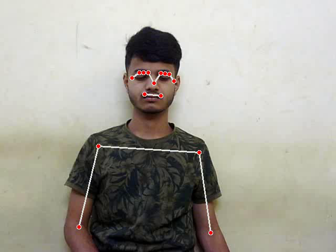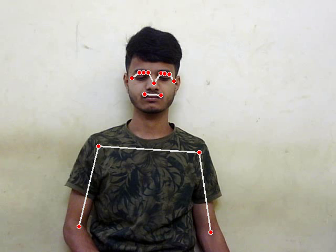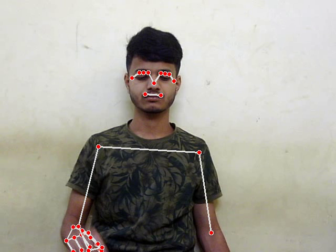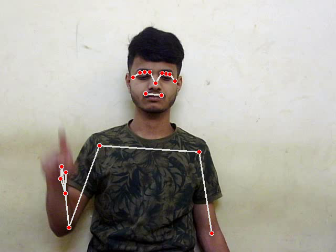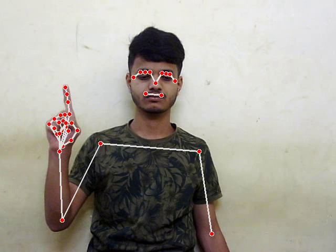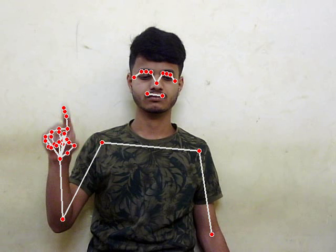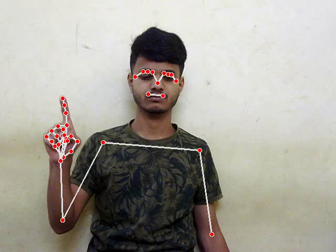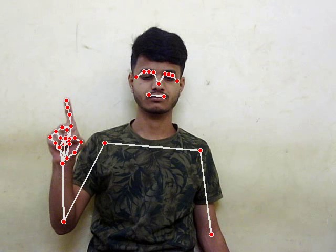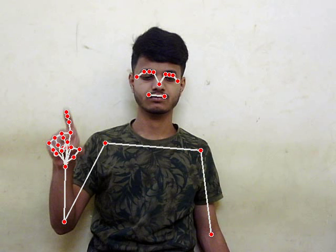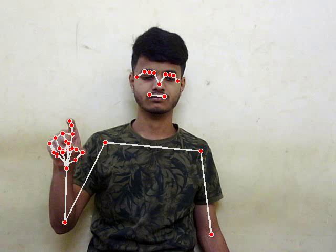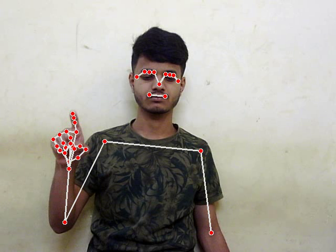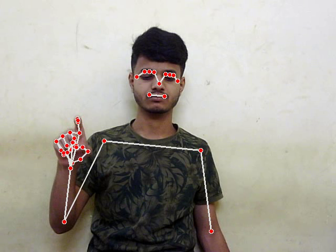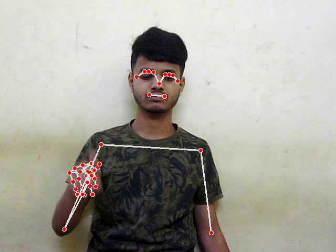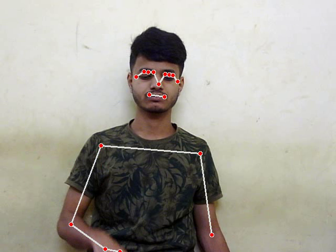need